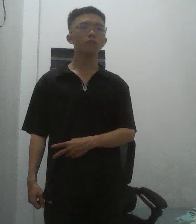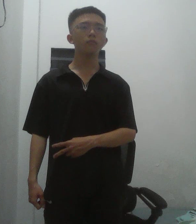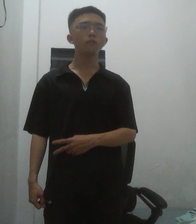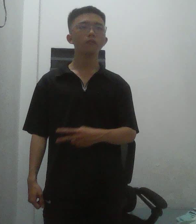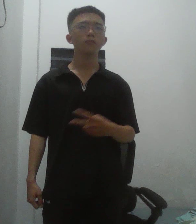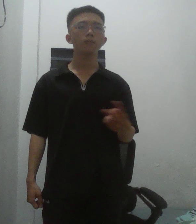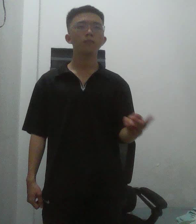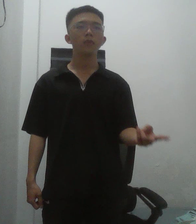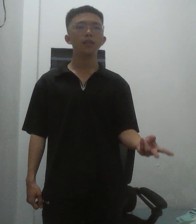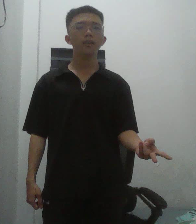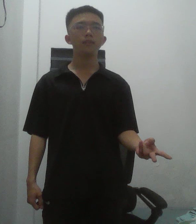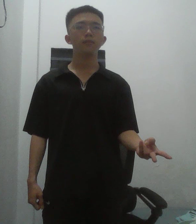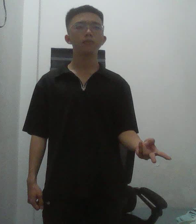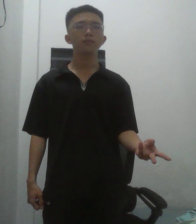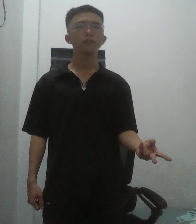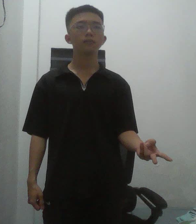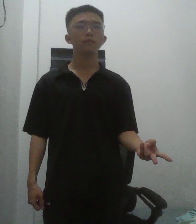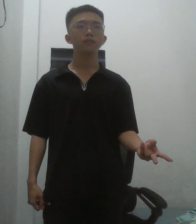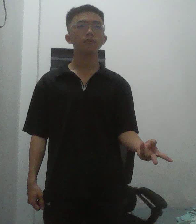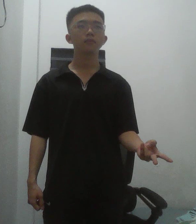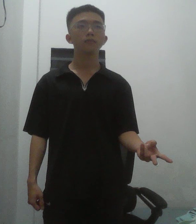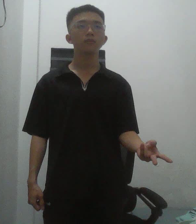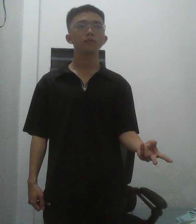it